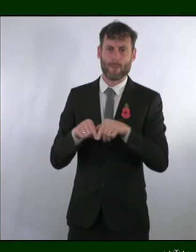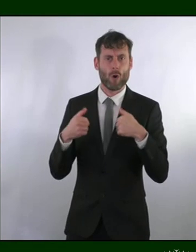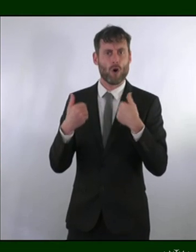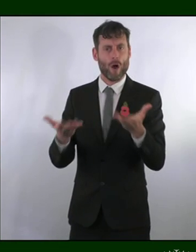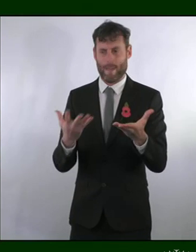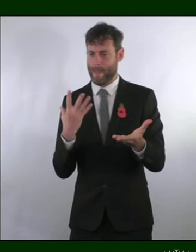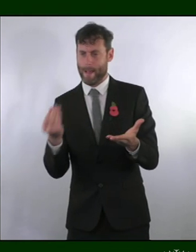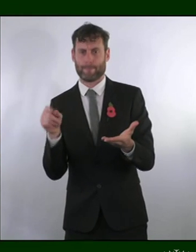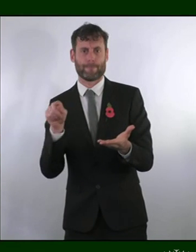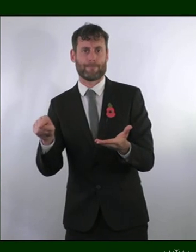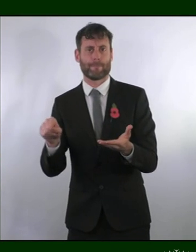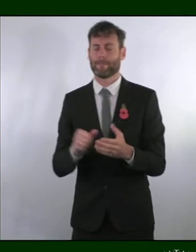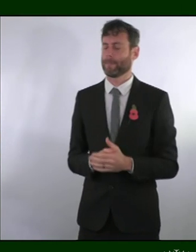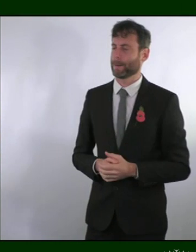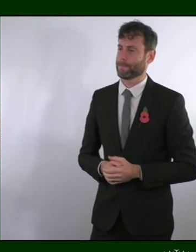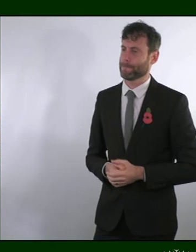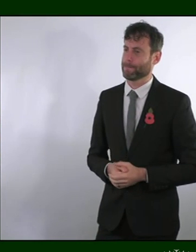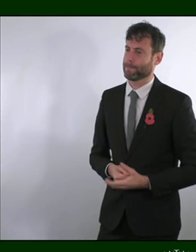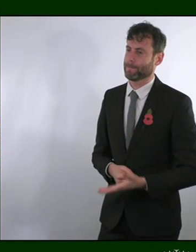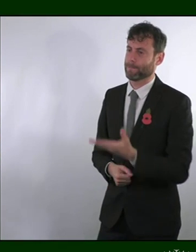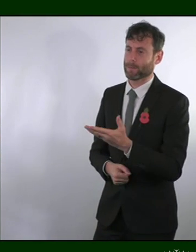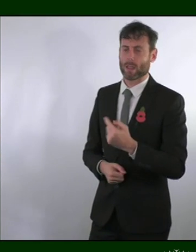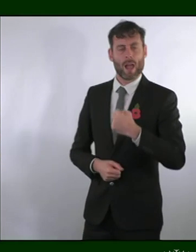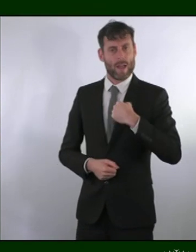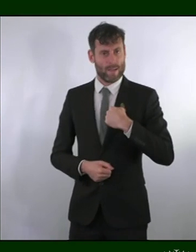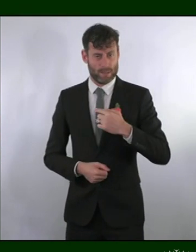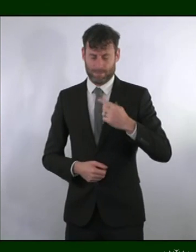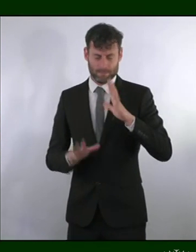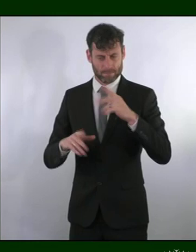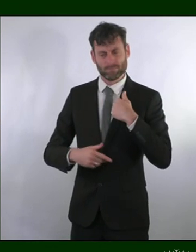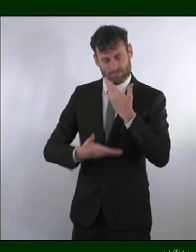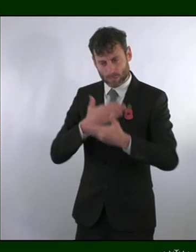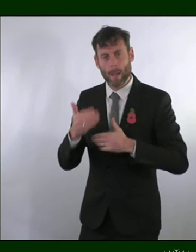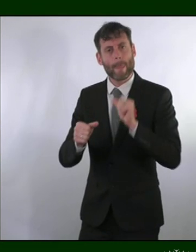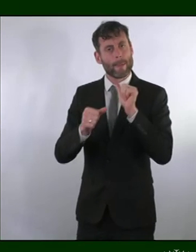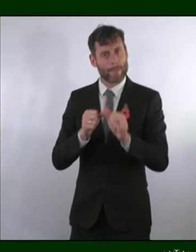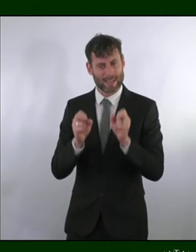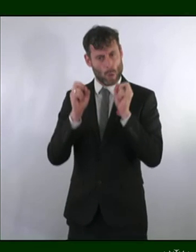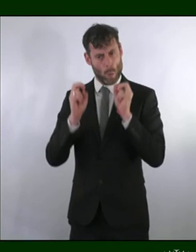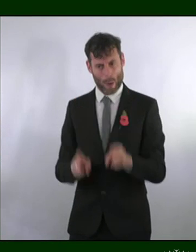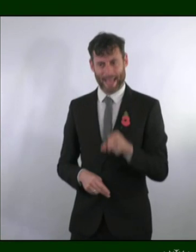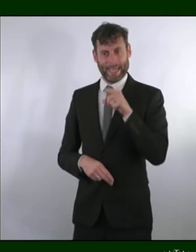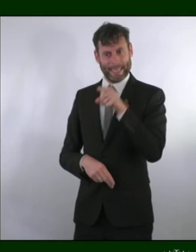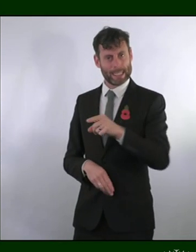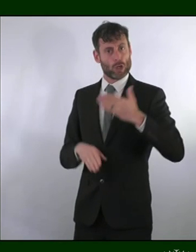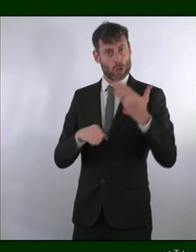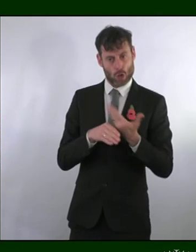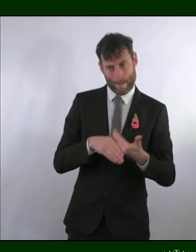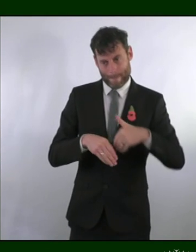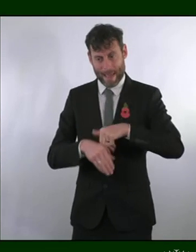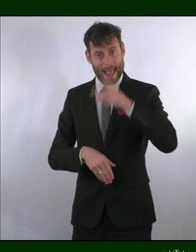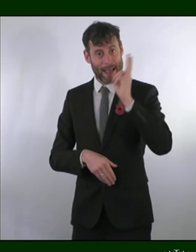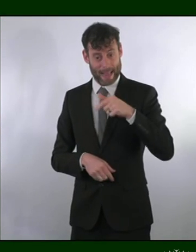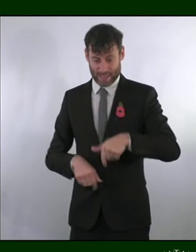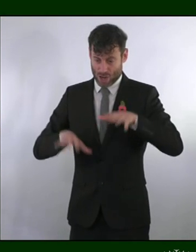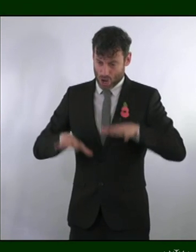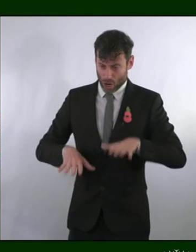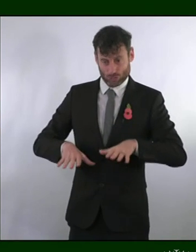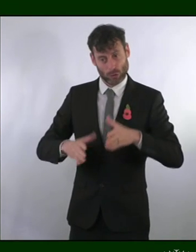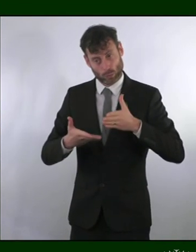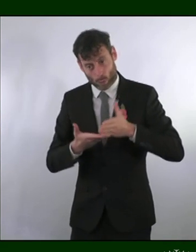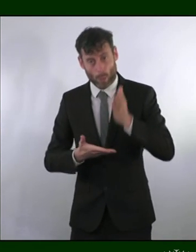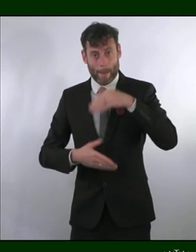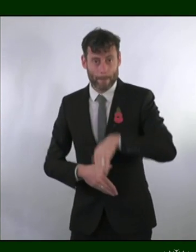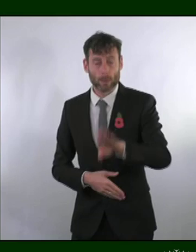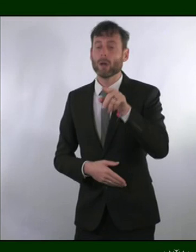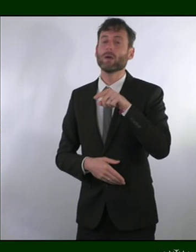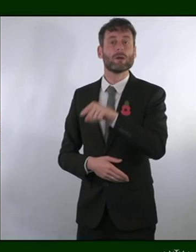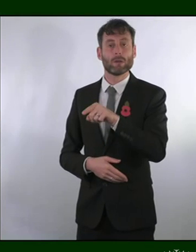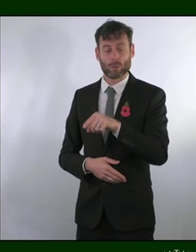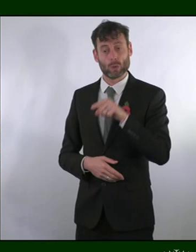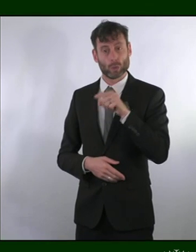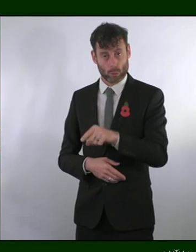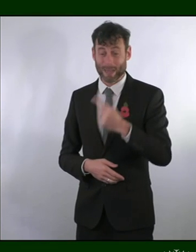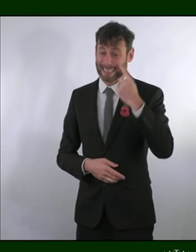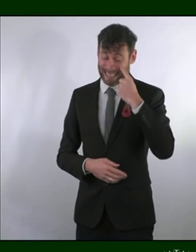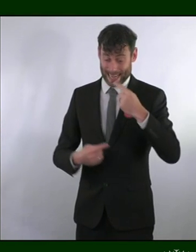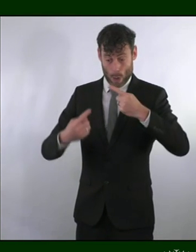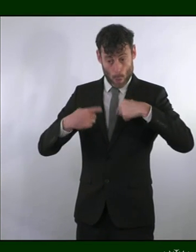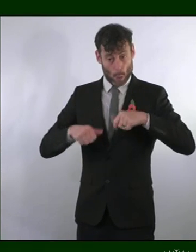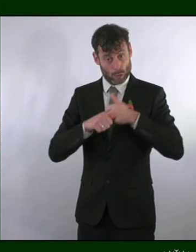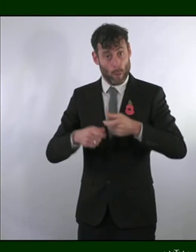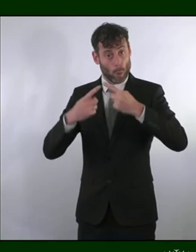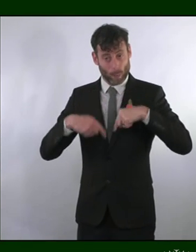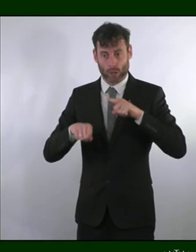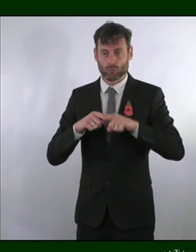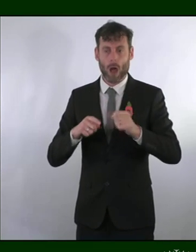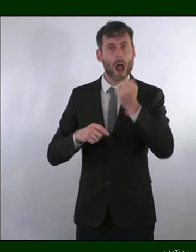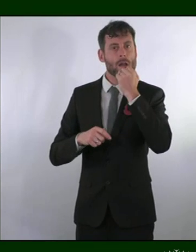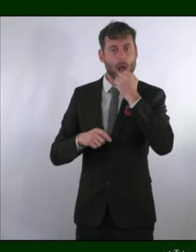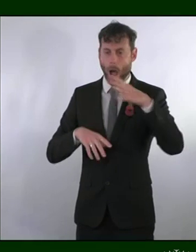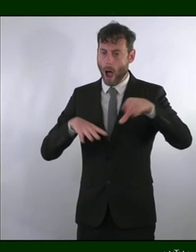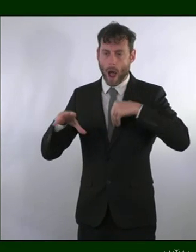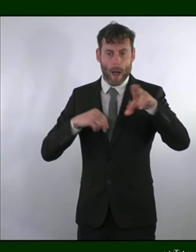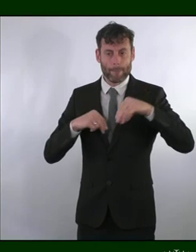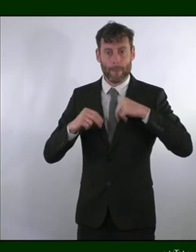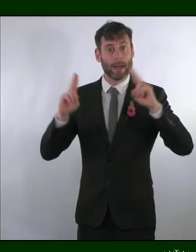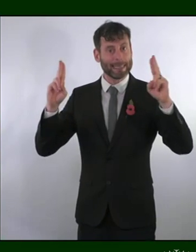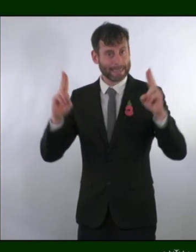and learned Gentleman and to the whole country—is the best way to get his job working again, the best way to get this country back on its feet, is to continue on the path that we are driving the virus down.